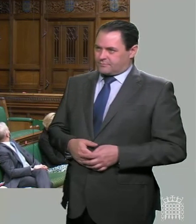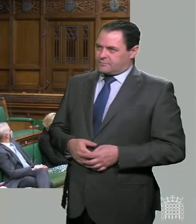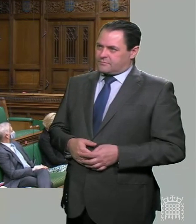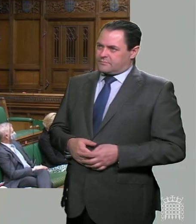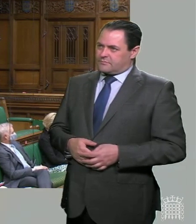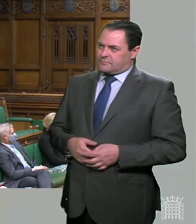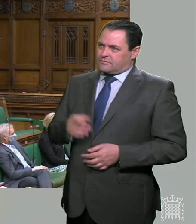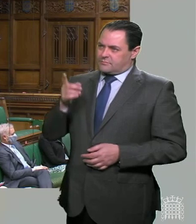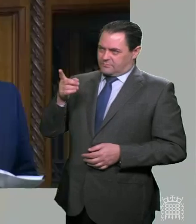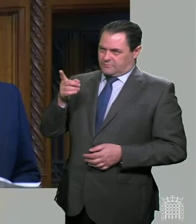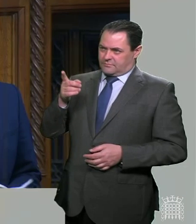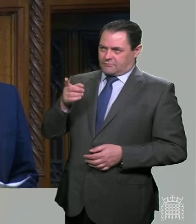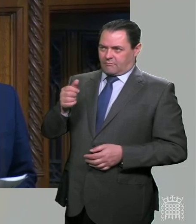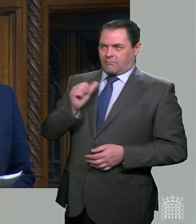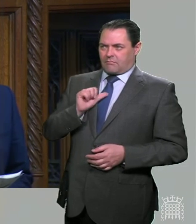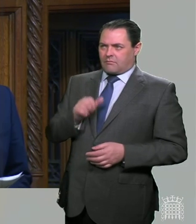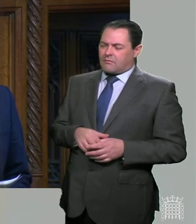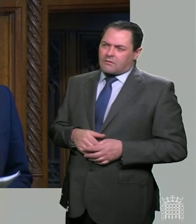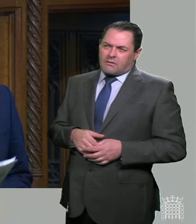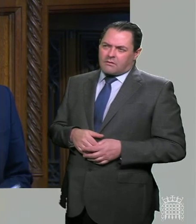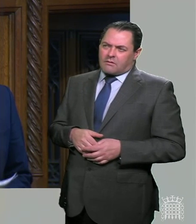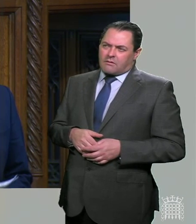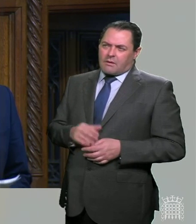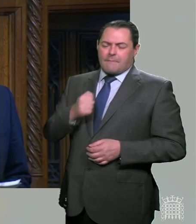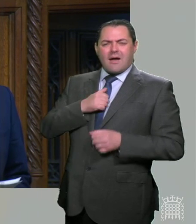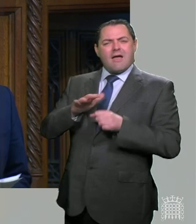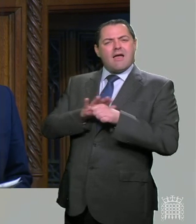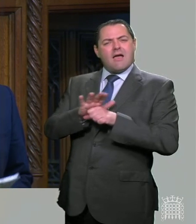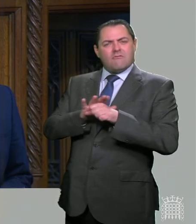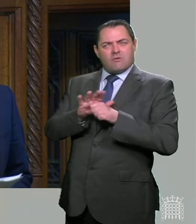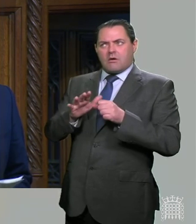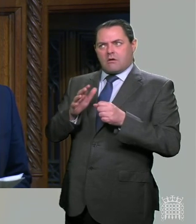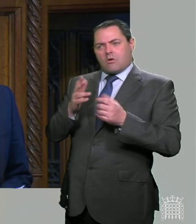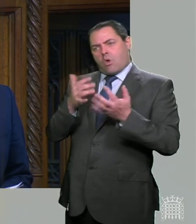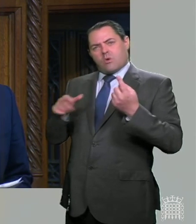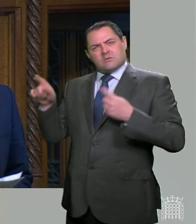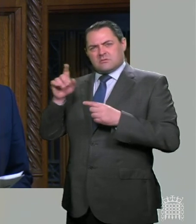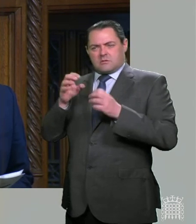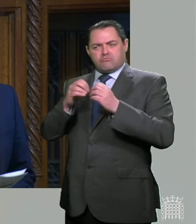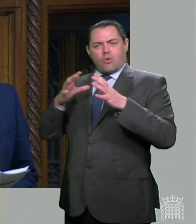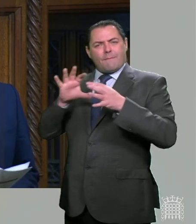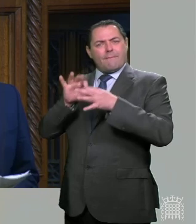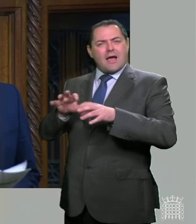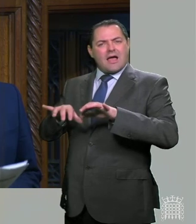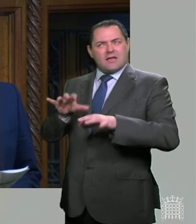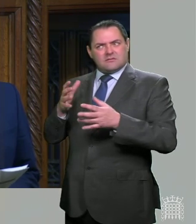Large sections of the Waen, near St Asaph in my constituency, have very poor broadband connections.